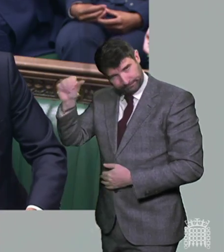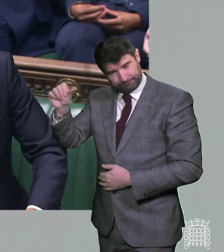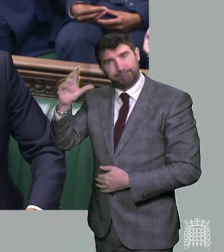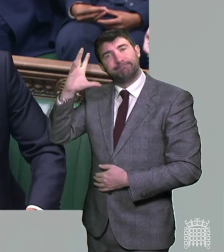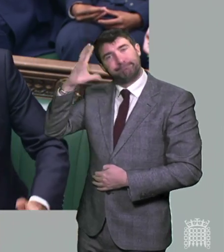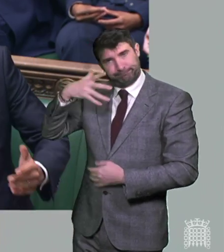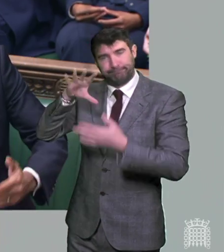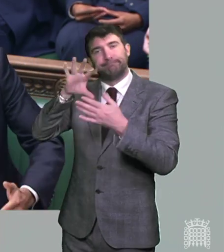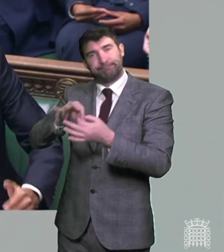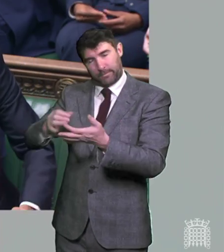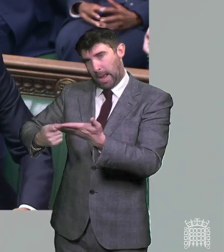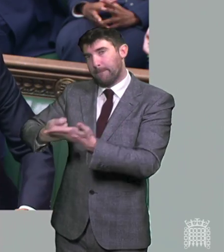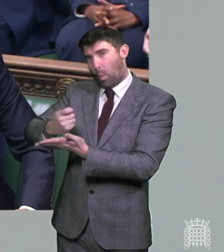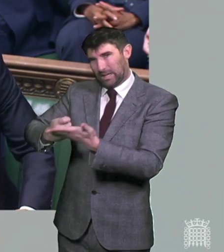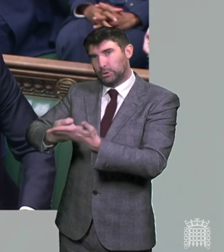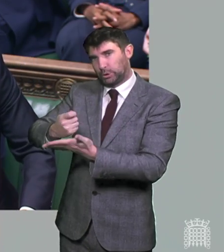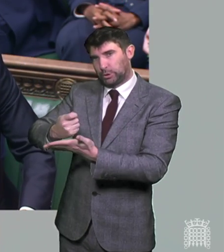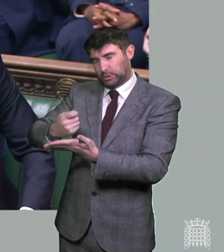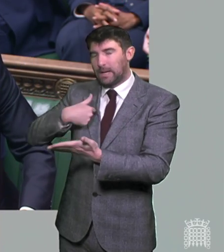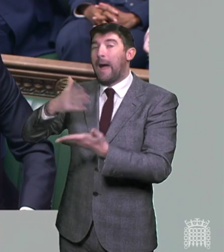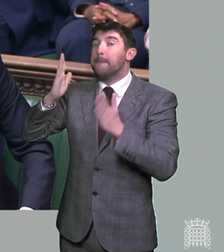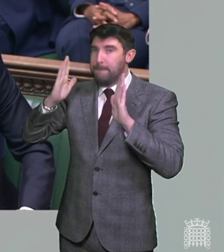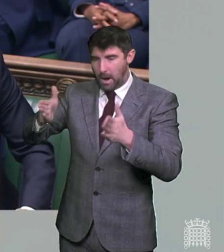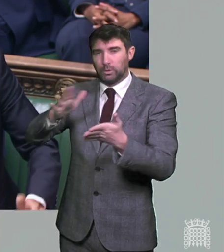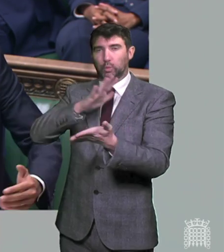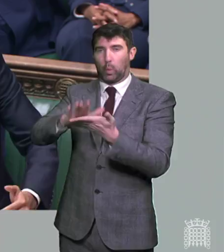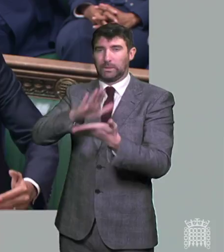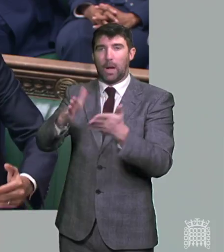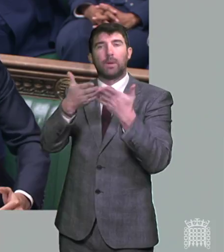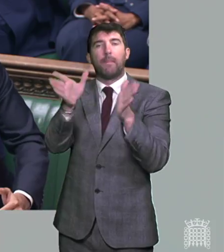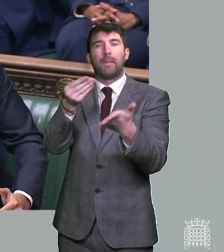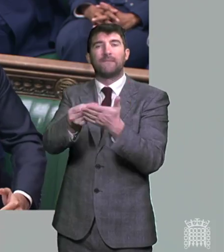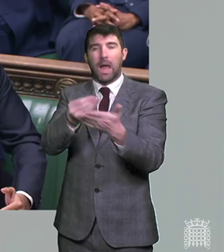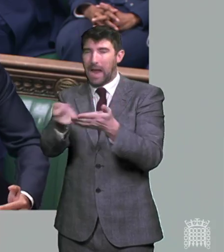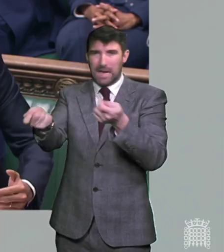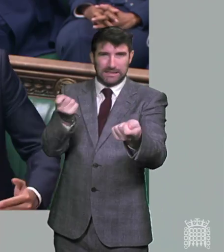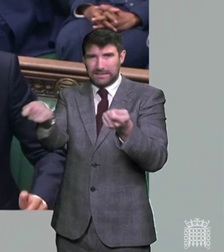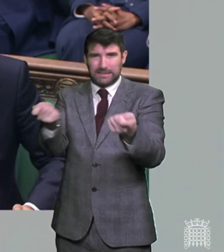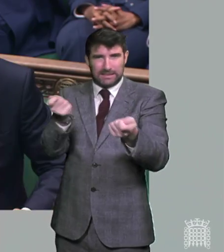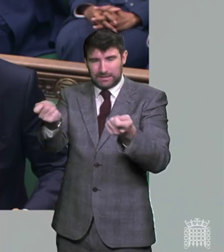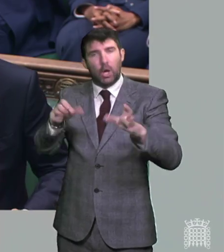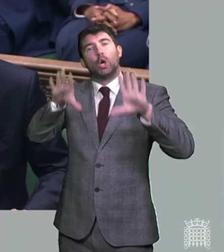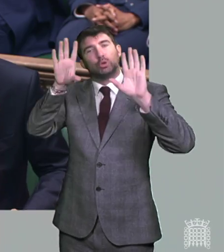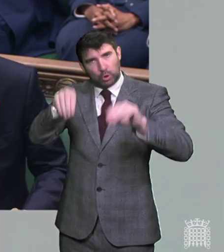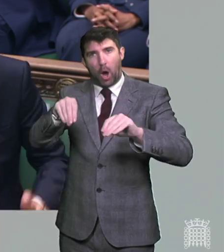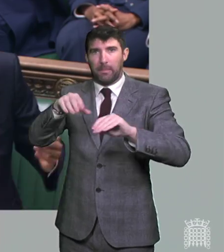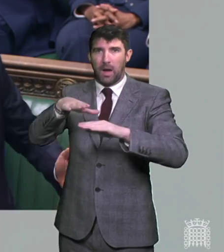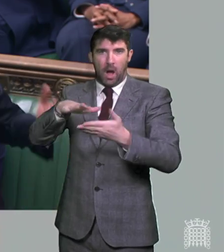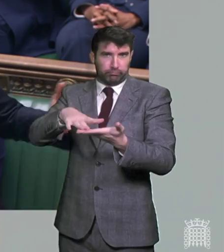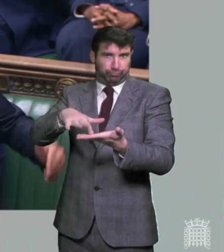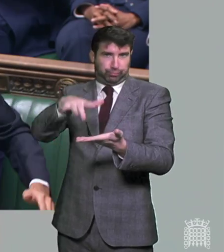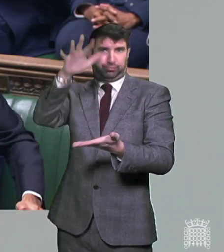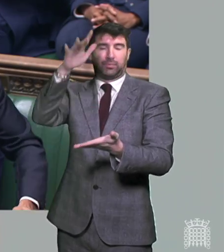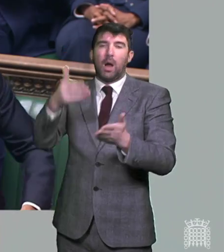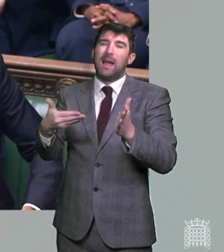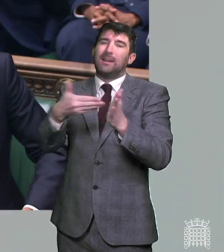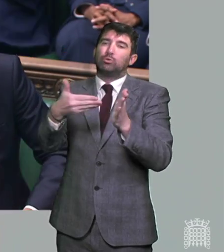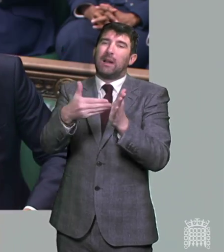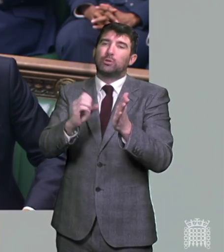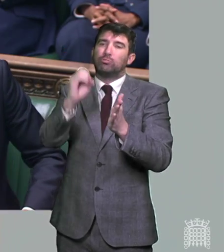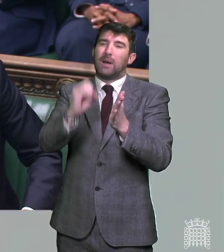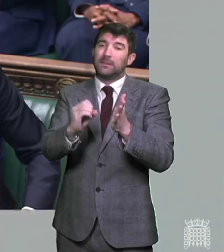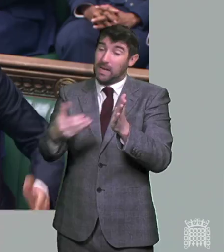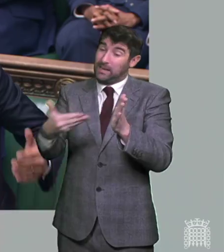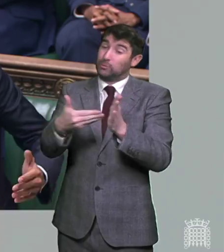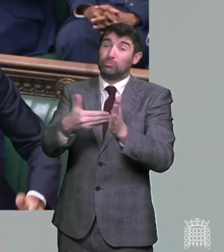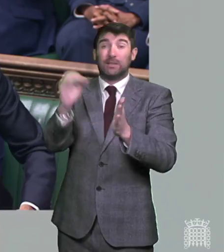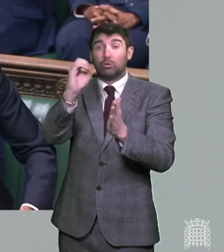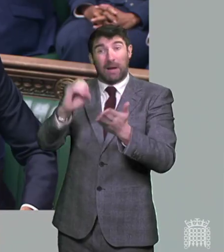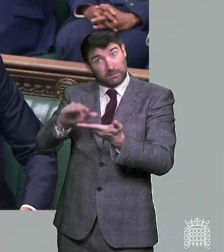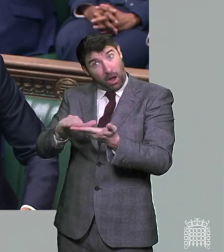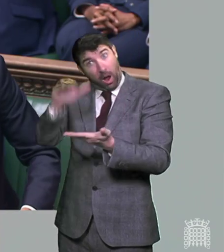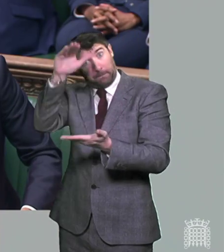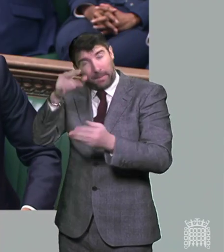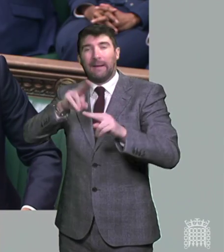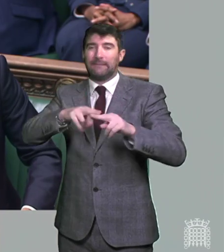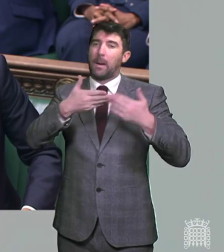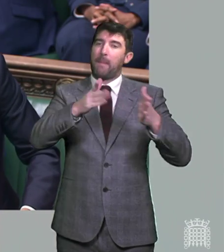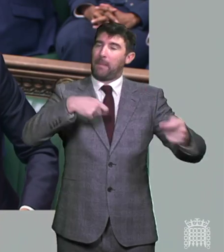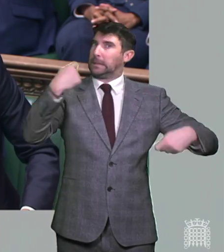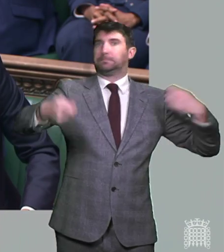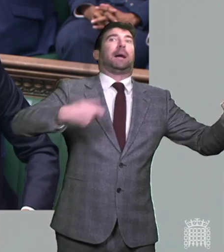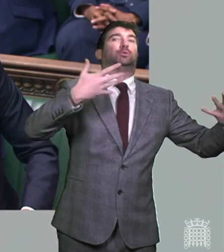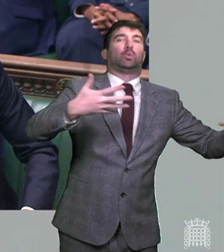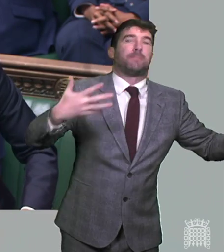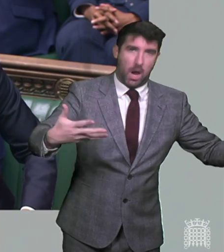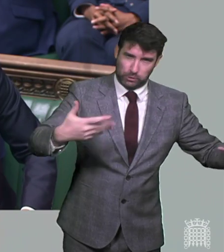This is why it is absolutely crucial that we put our public finances on a sustainable footing to limit the increase in interest rates, because ultimately that is what puts pressure on people’s mortgage payments, and that is what this Government are determined to do.